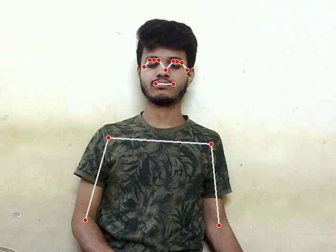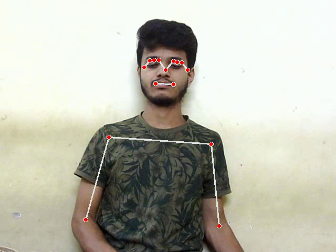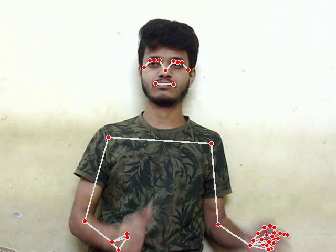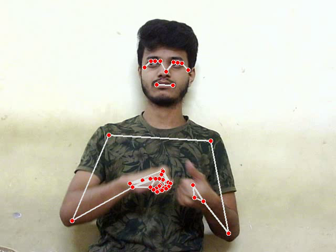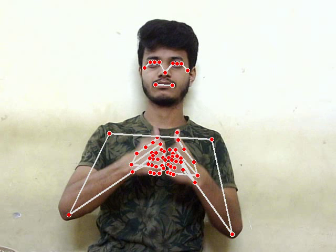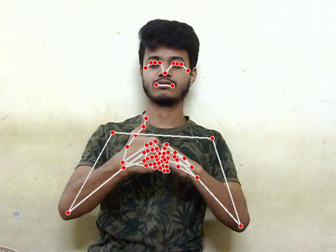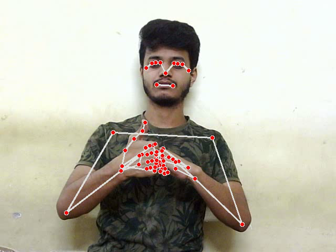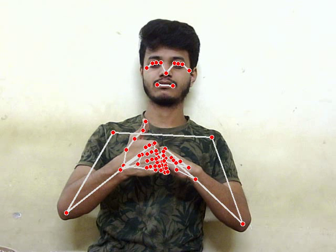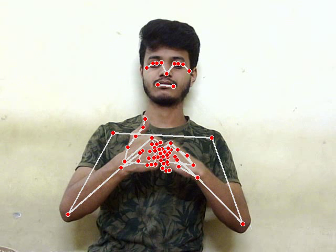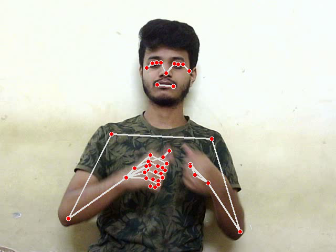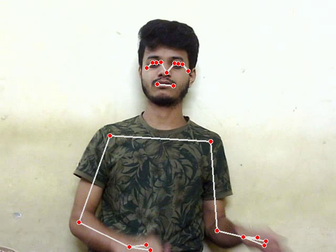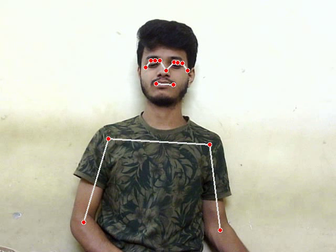how